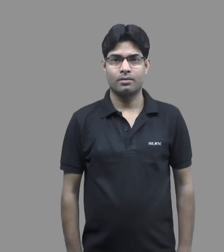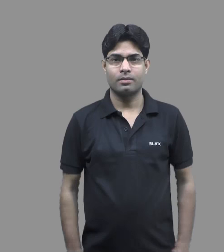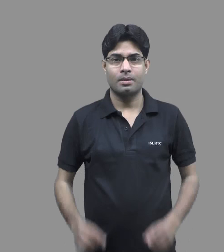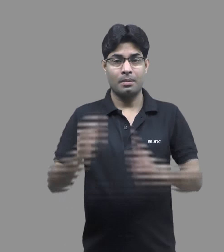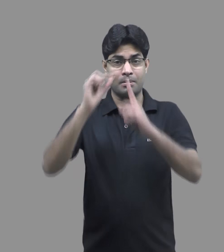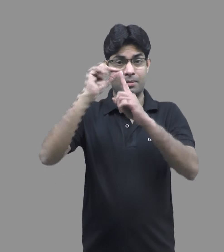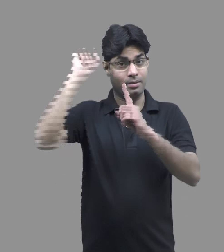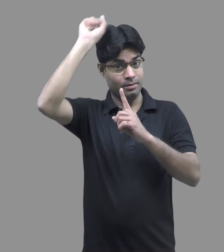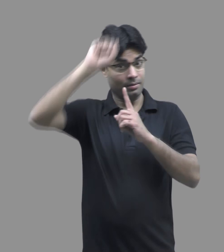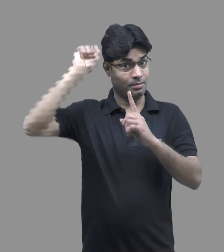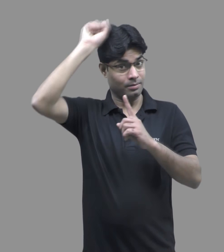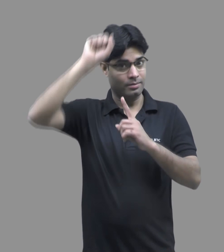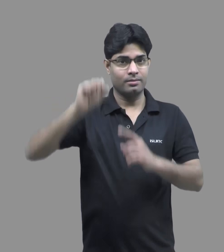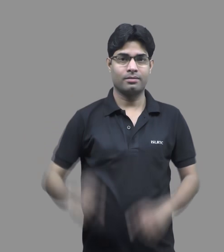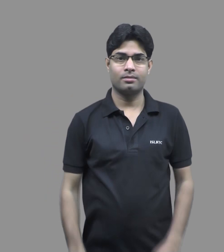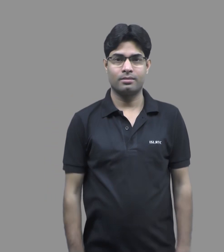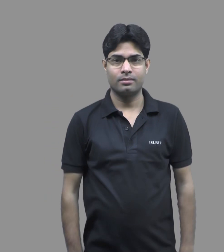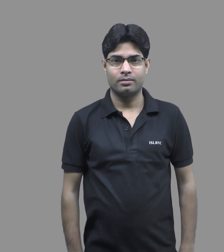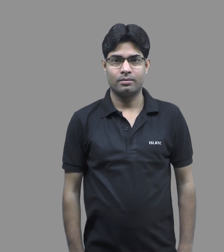Punjabi